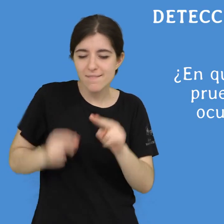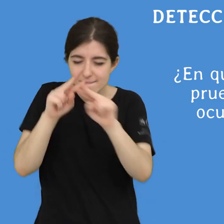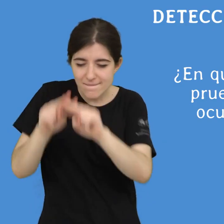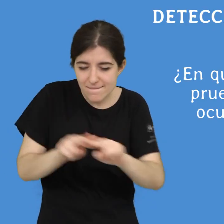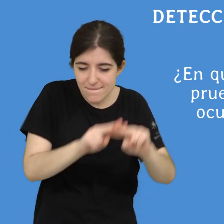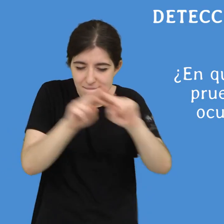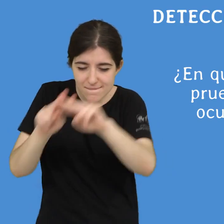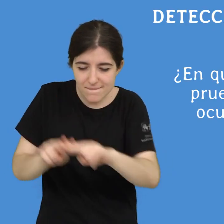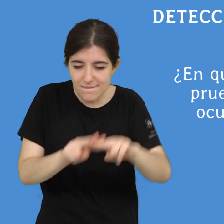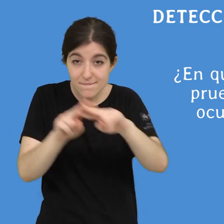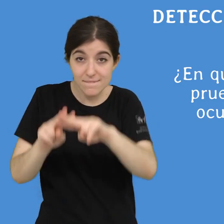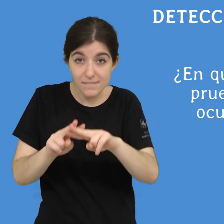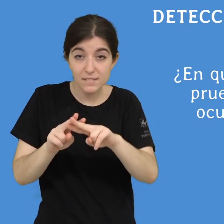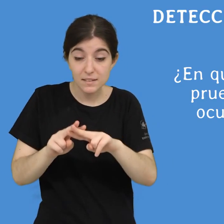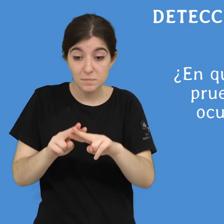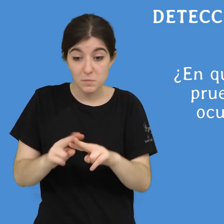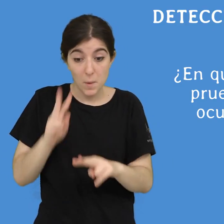revisar